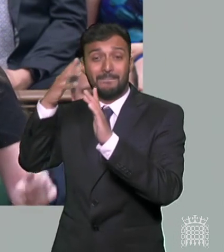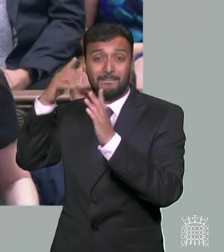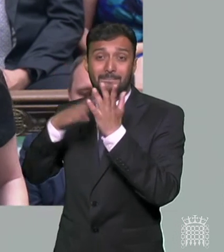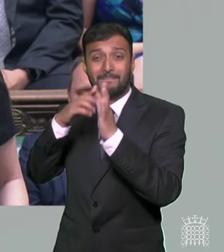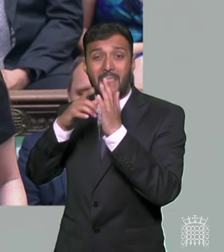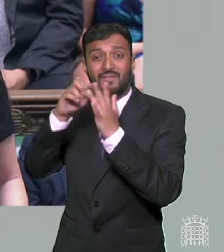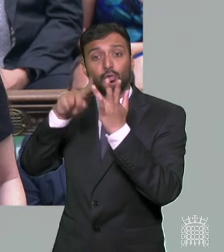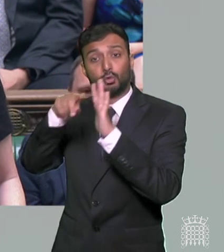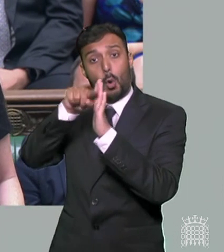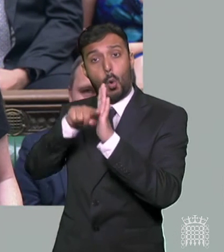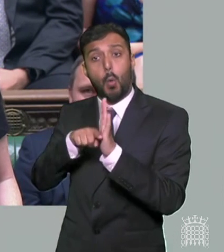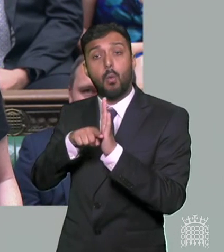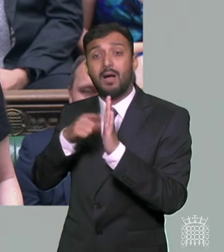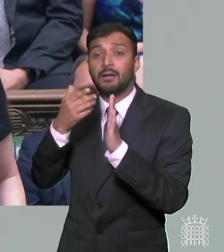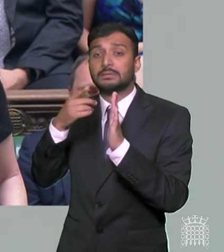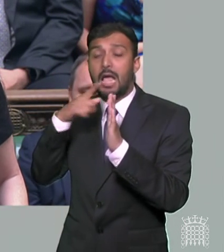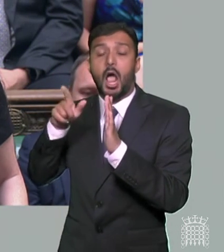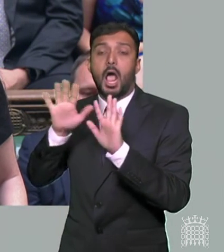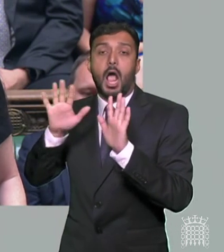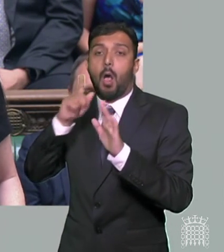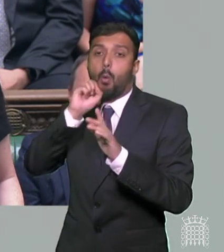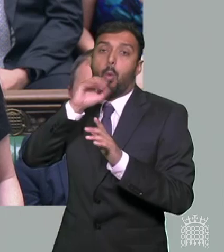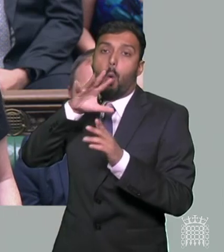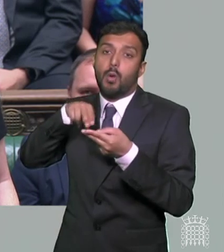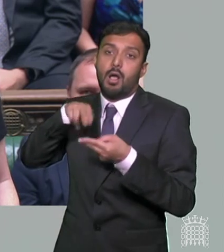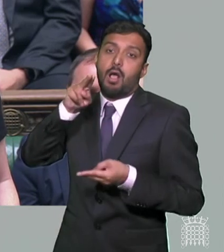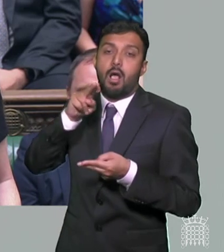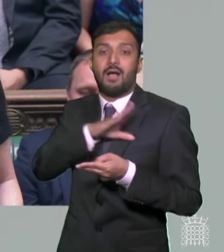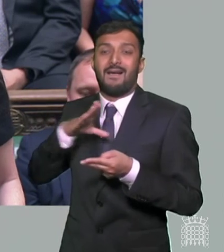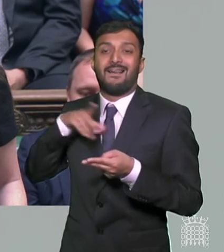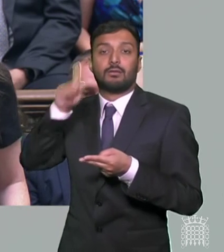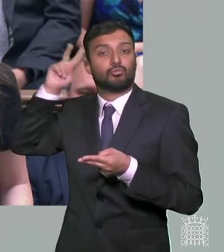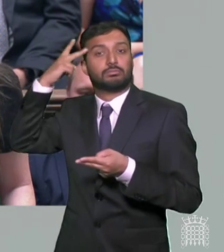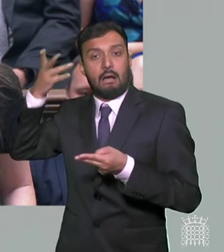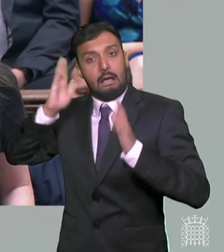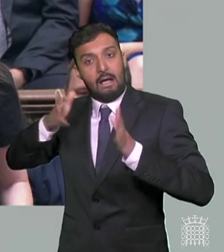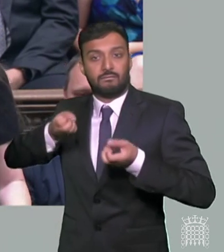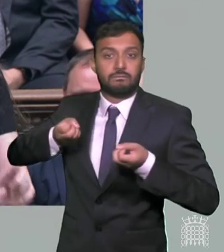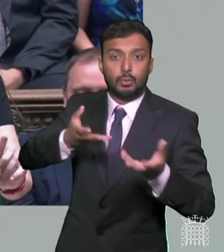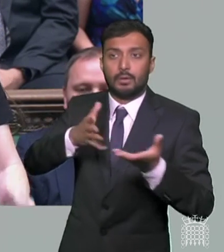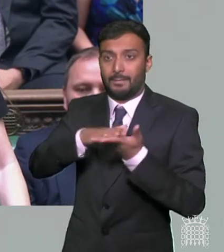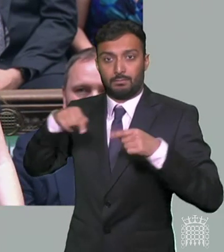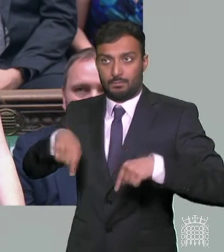Under this Government, Britain is set to have less troops, less planes and less ships.